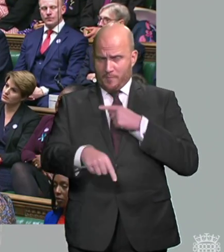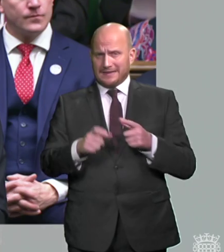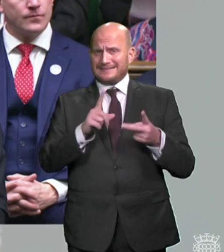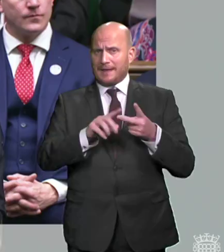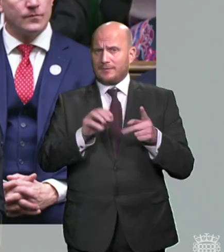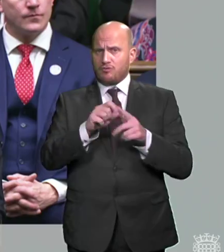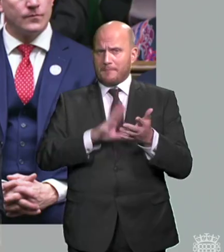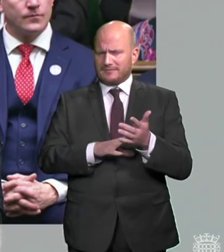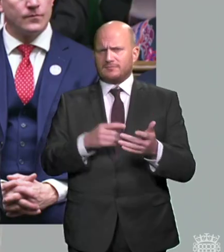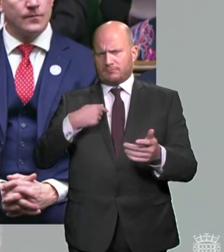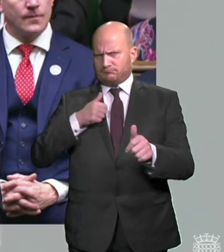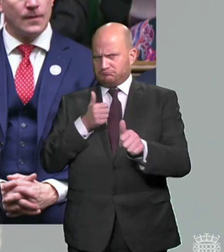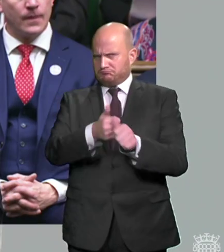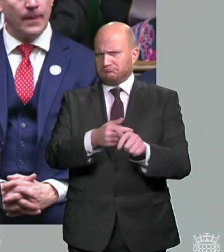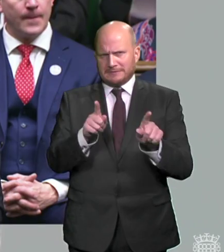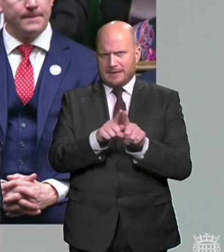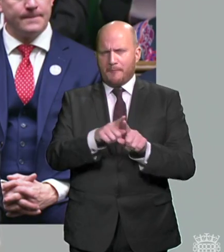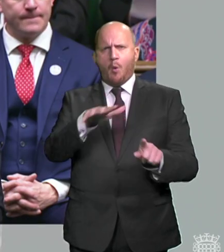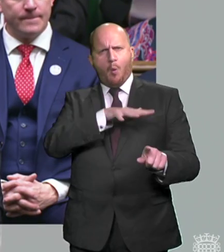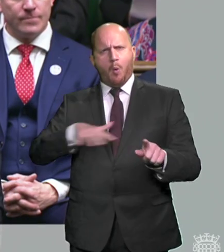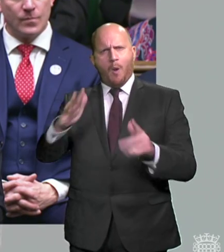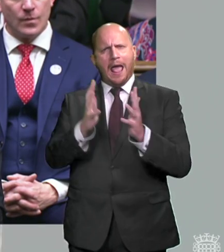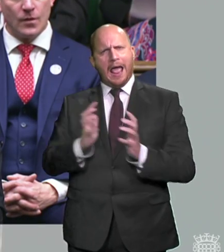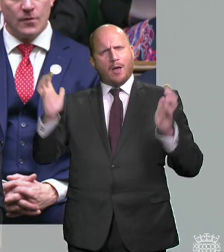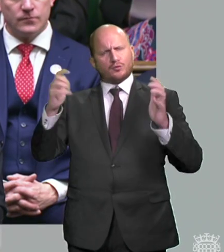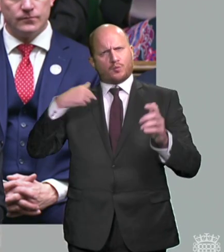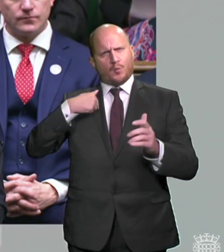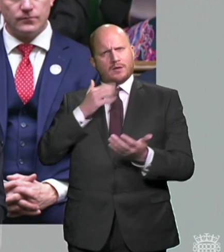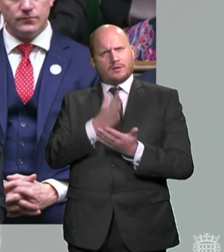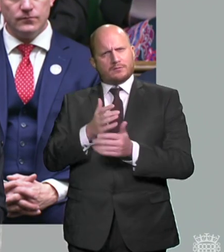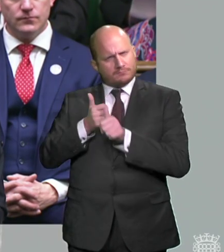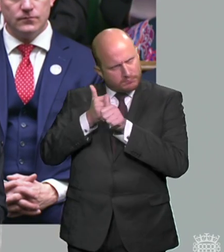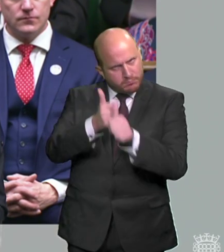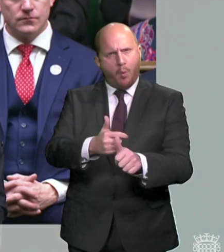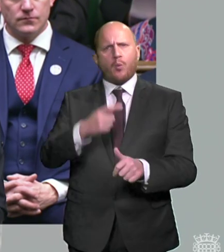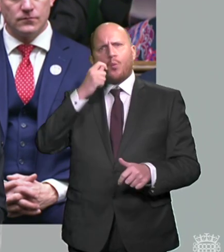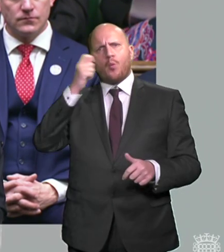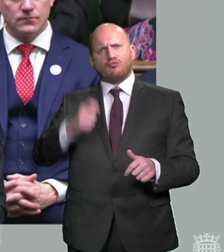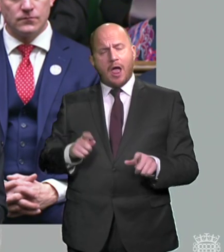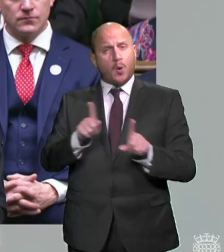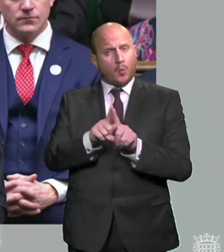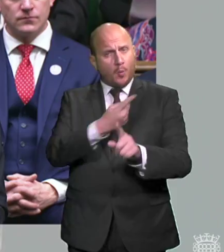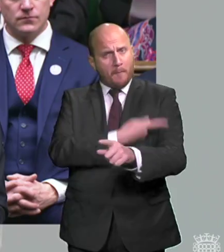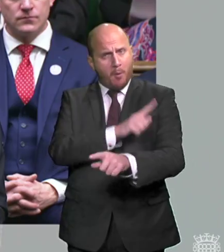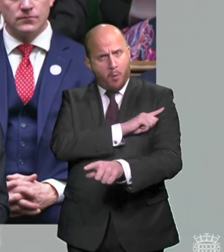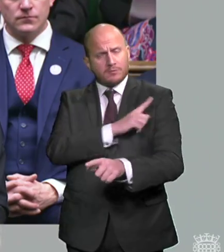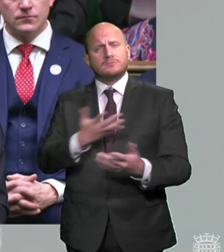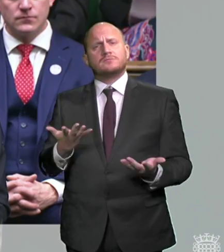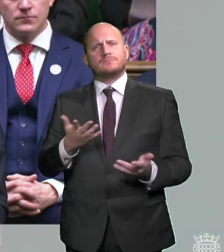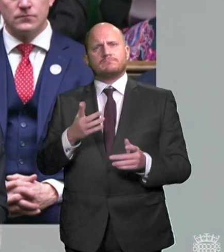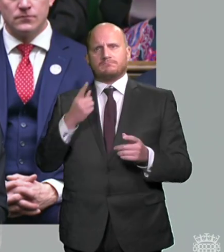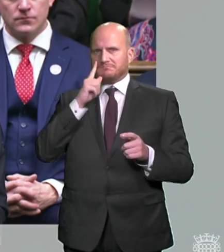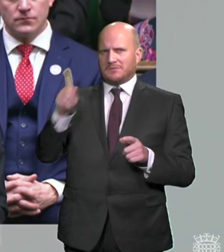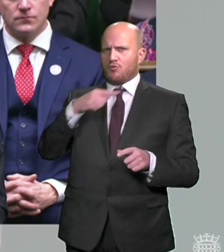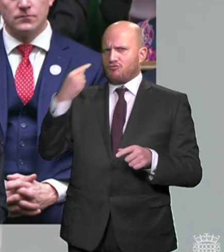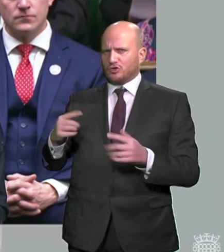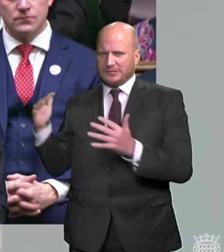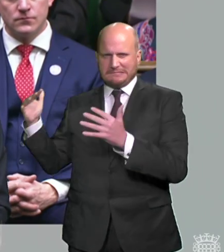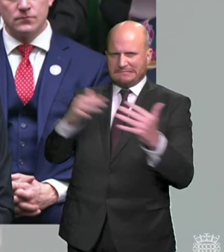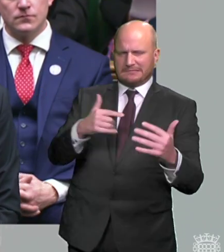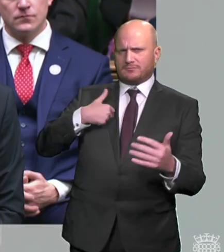I am sure the whole House will want to reaffirm our complete support for Ukraine and for Poland in the face of Russian aggression.